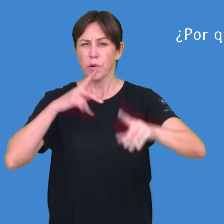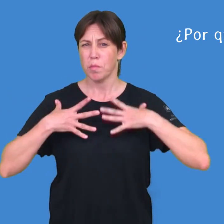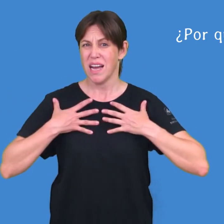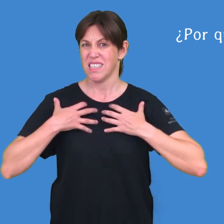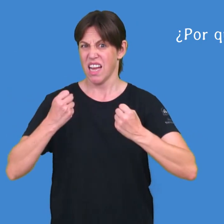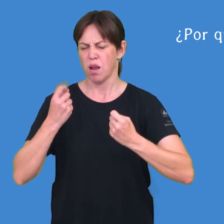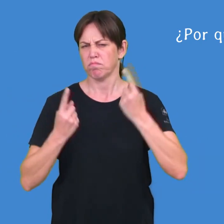sano